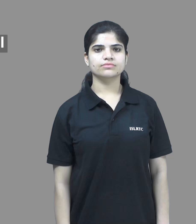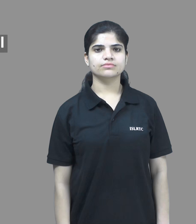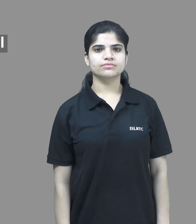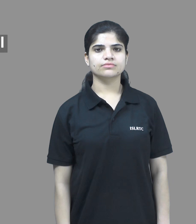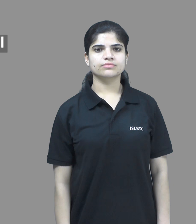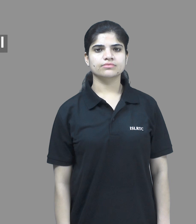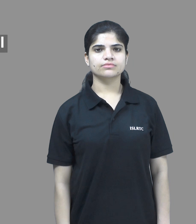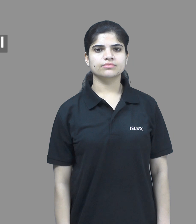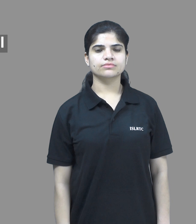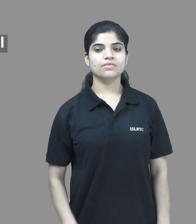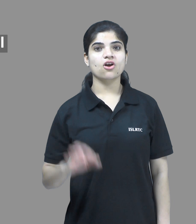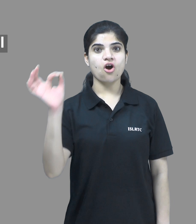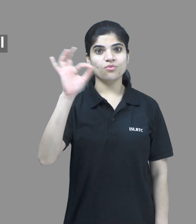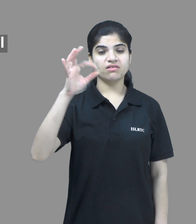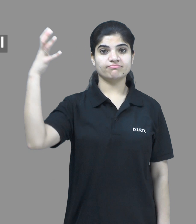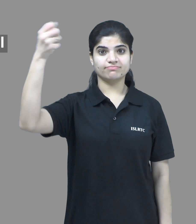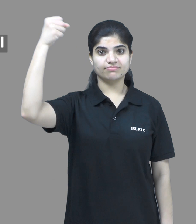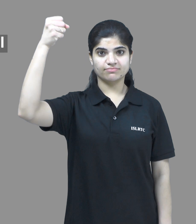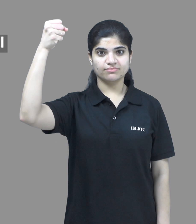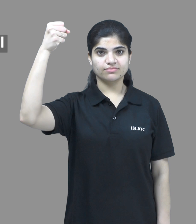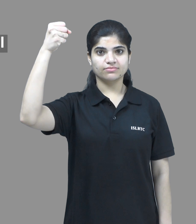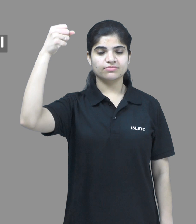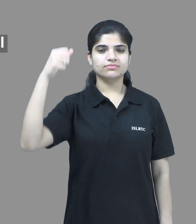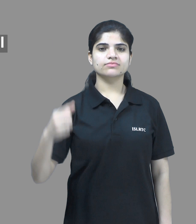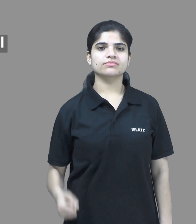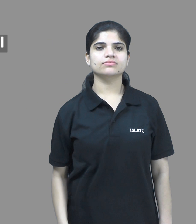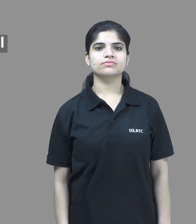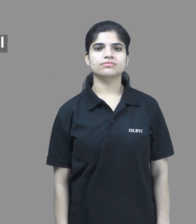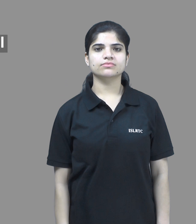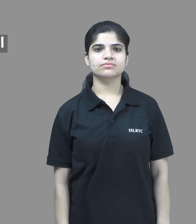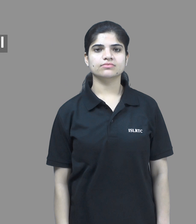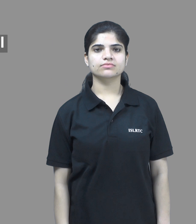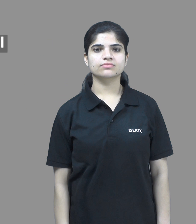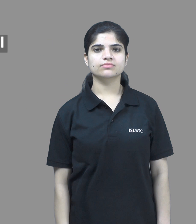Official (Person)